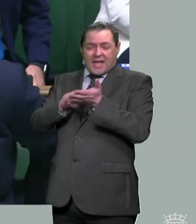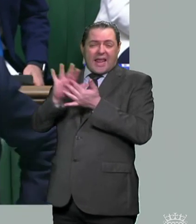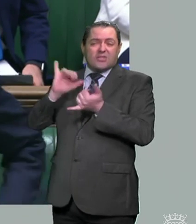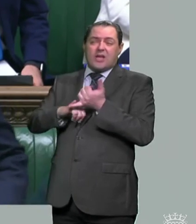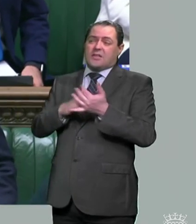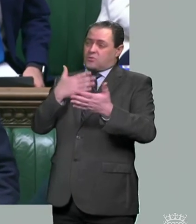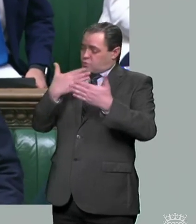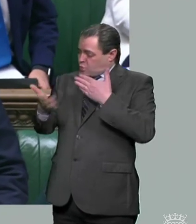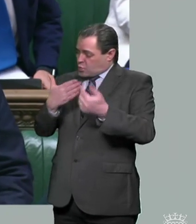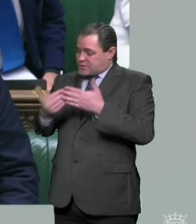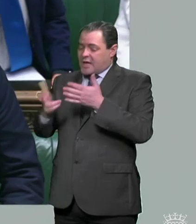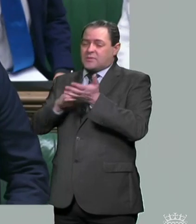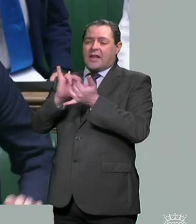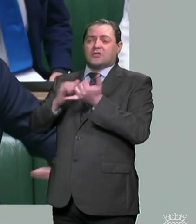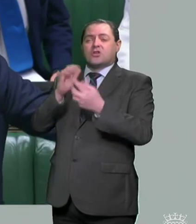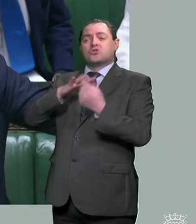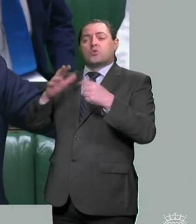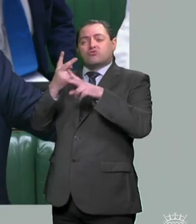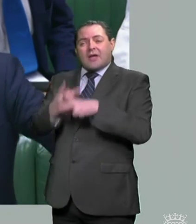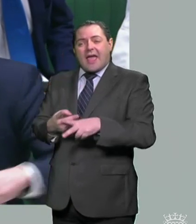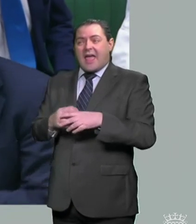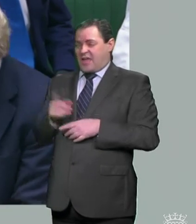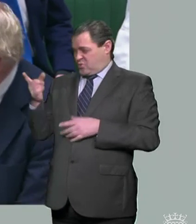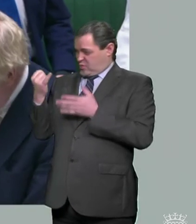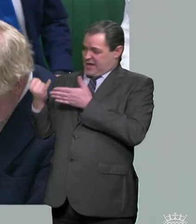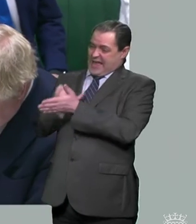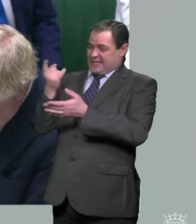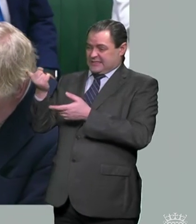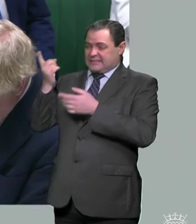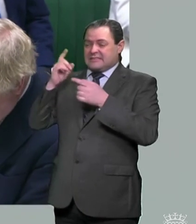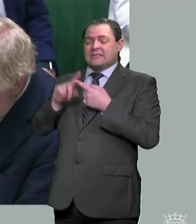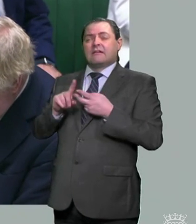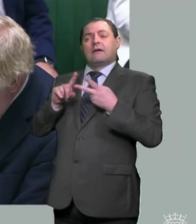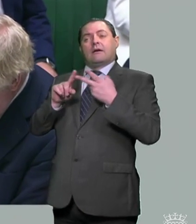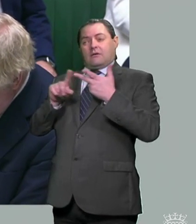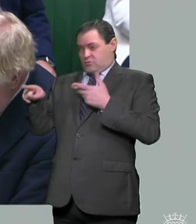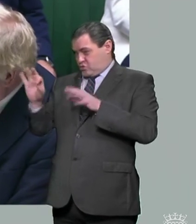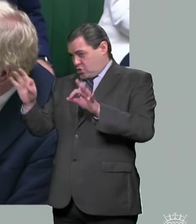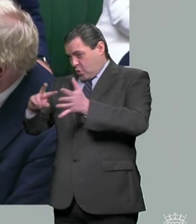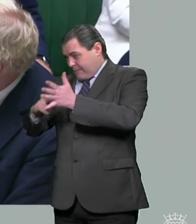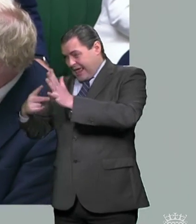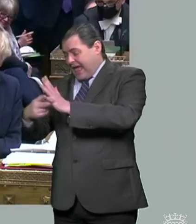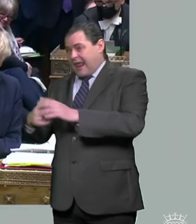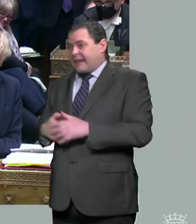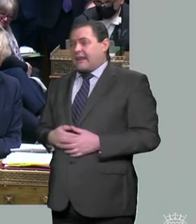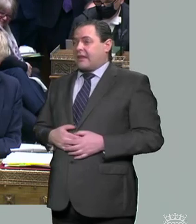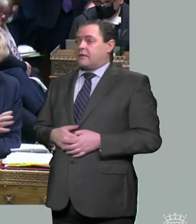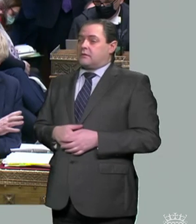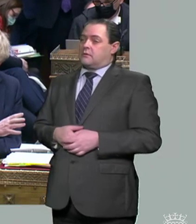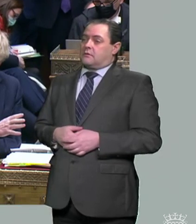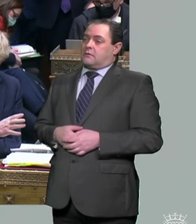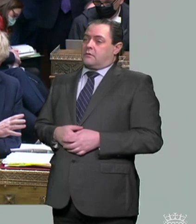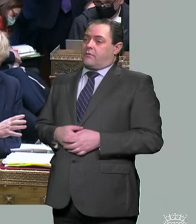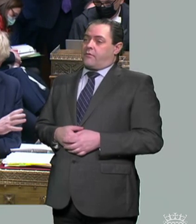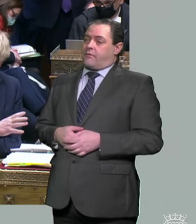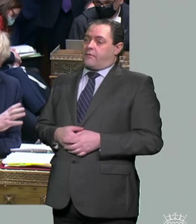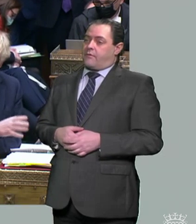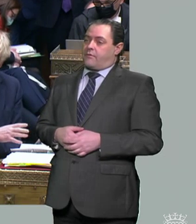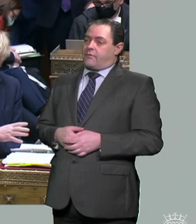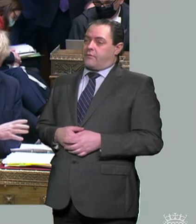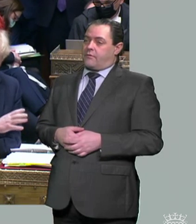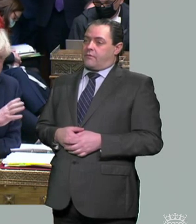We are fixing the NHS and social care, when the Opposition voted against it, and they have no plan.